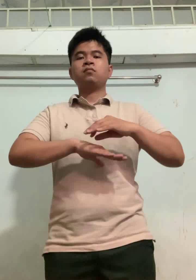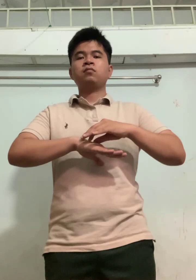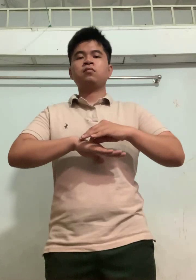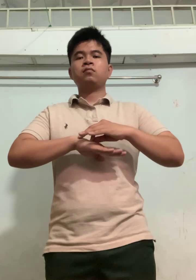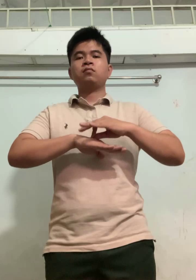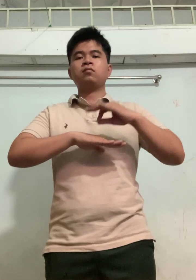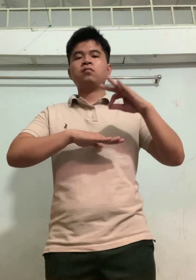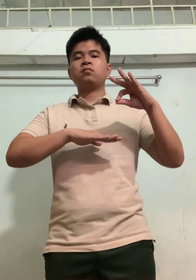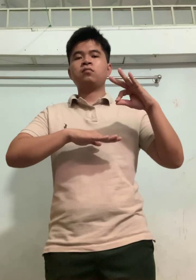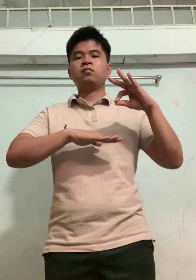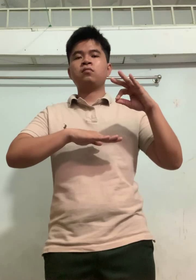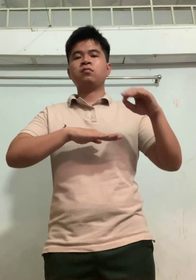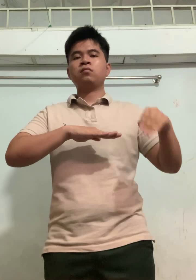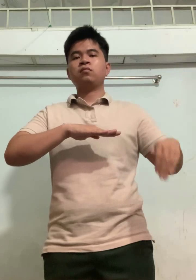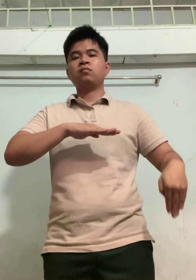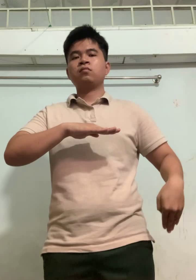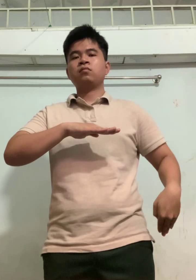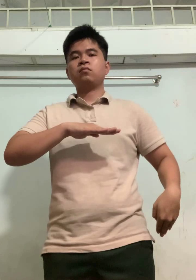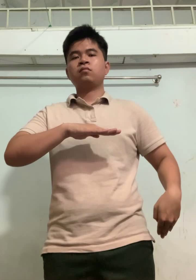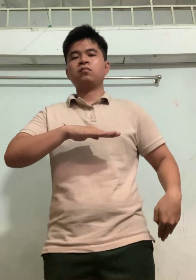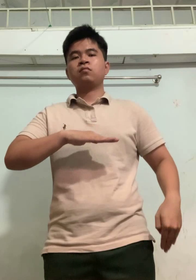tuan sau